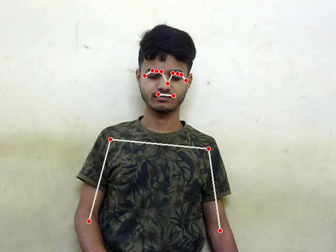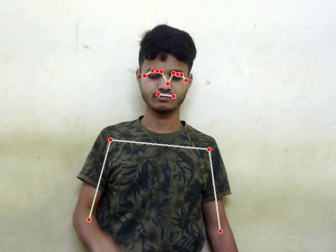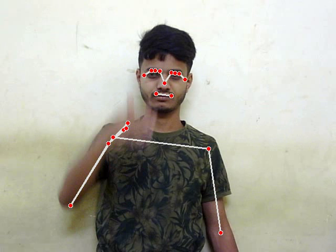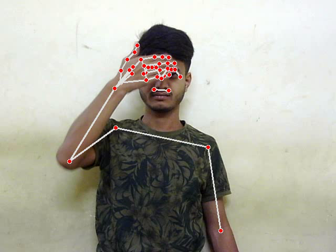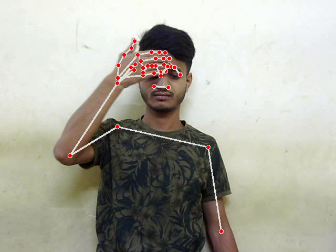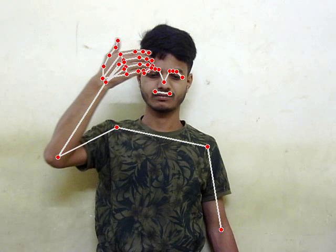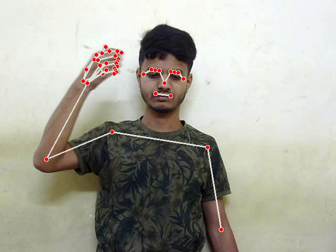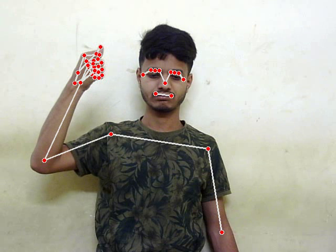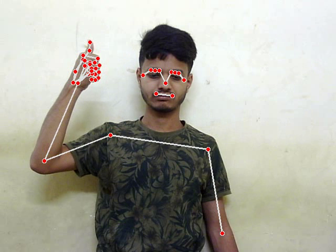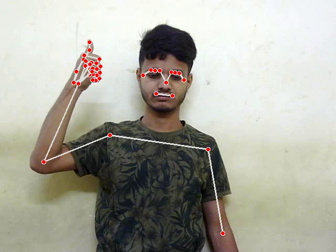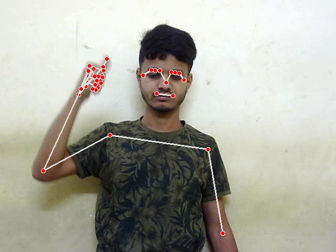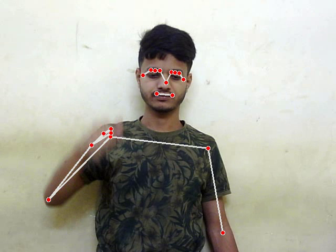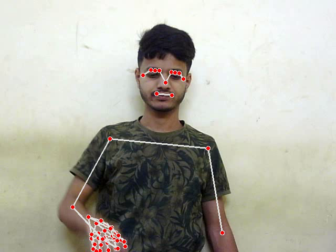forget